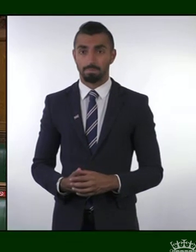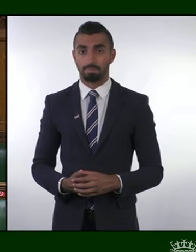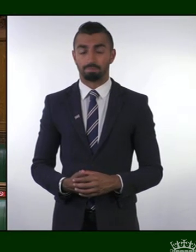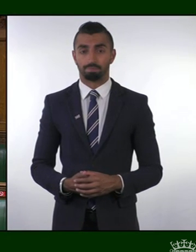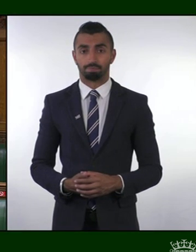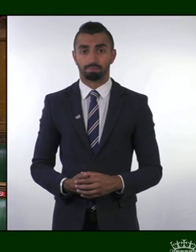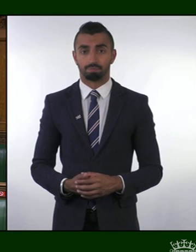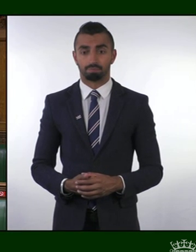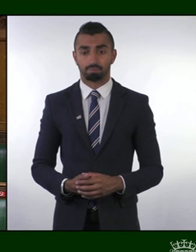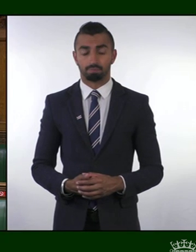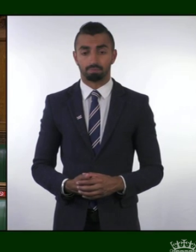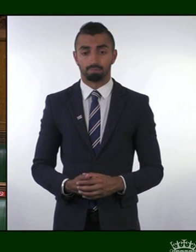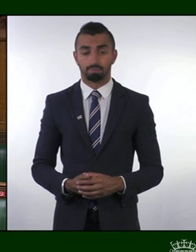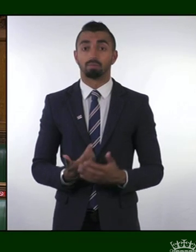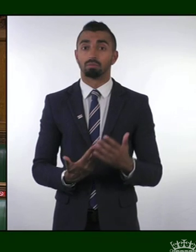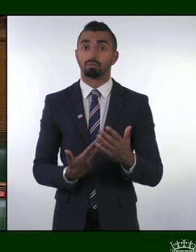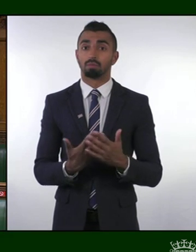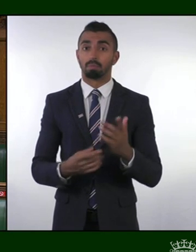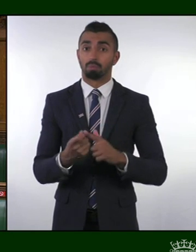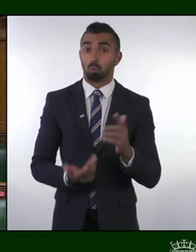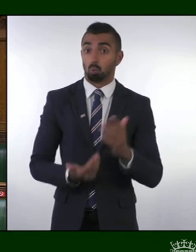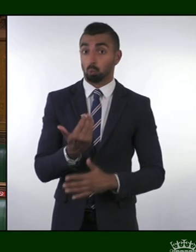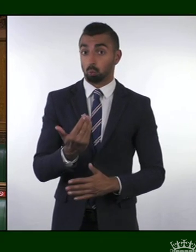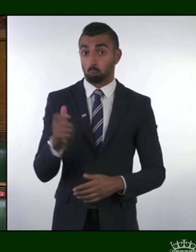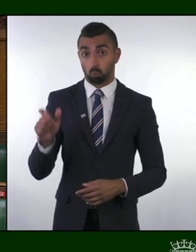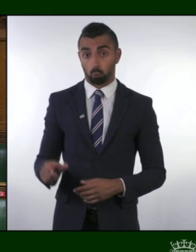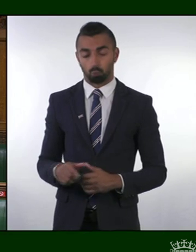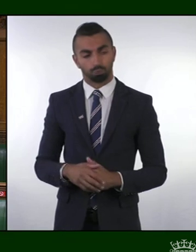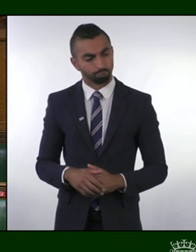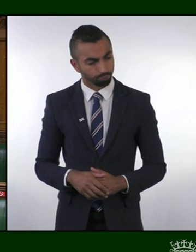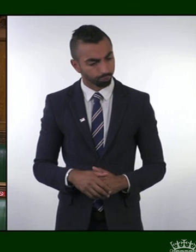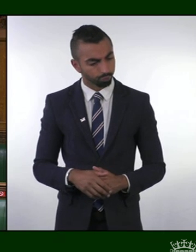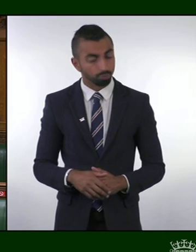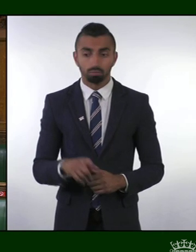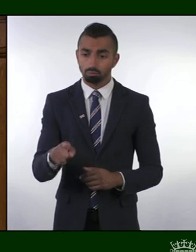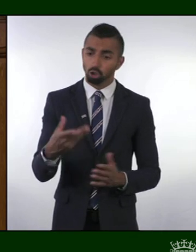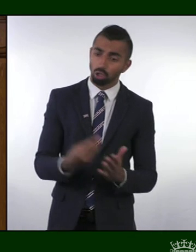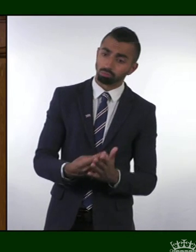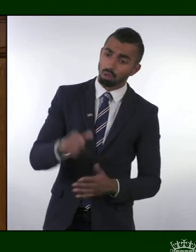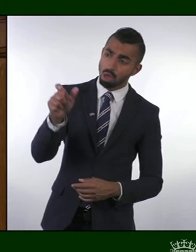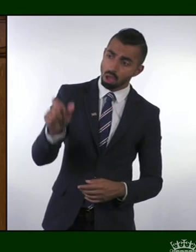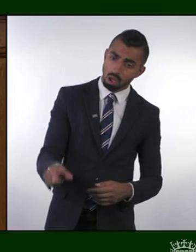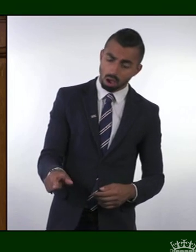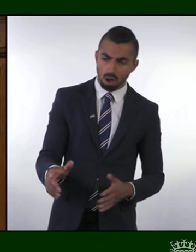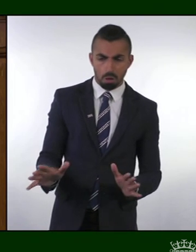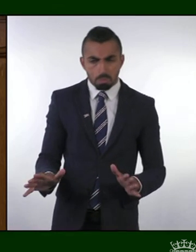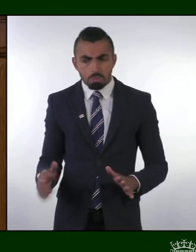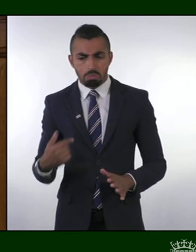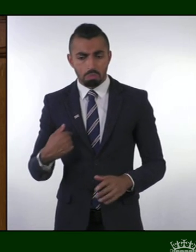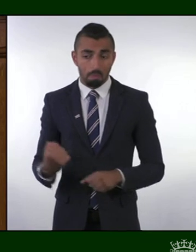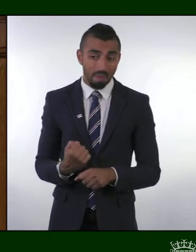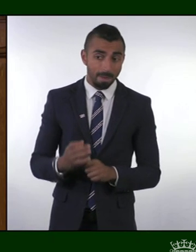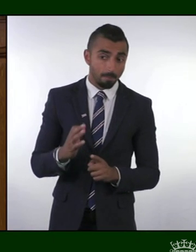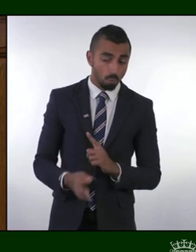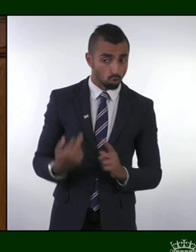Will this young, vigorous Chancellor not be too cruel to an old Thatcherite for making this deeply unfashionable point?